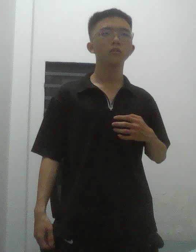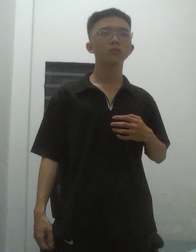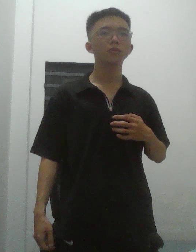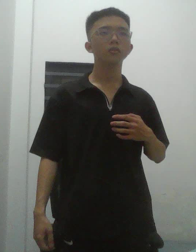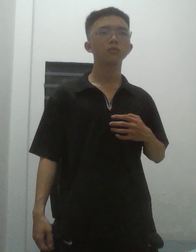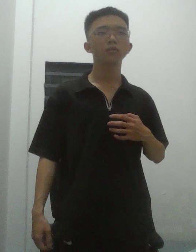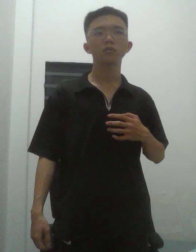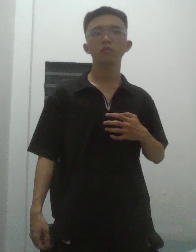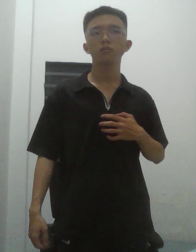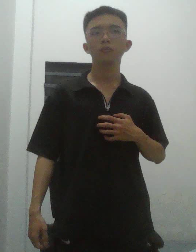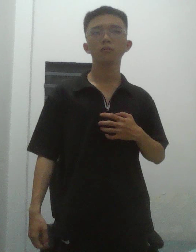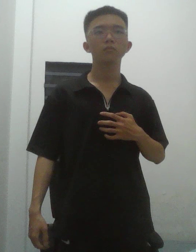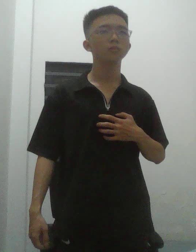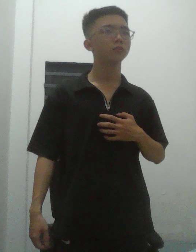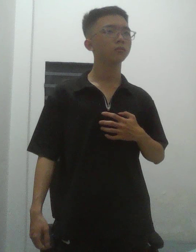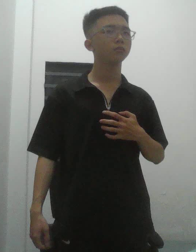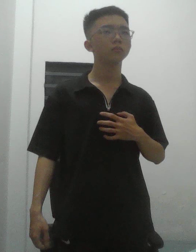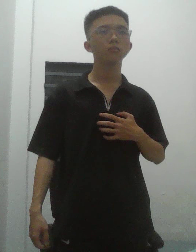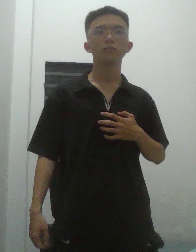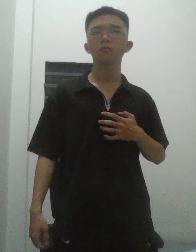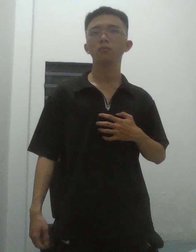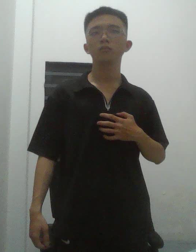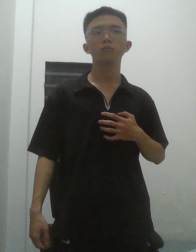khong thich